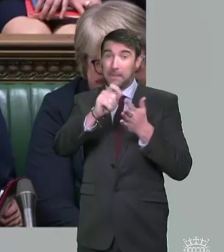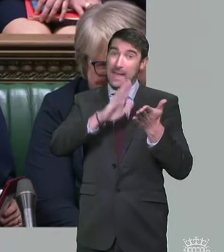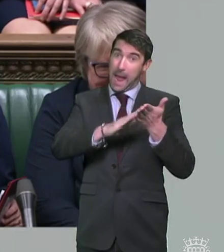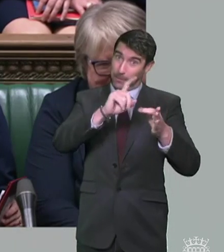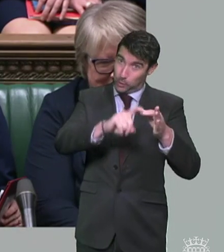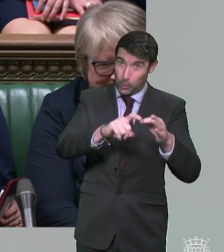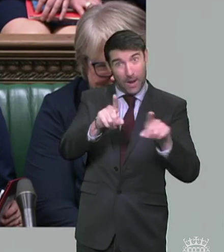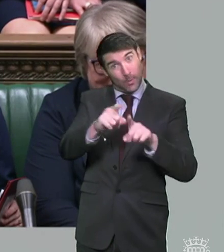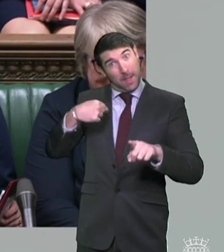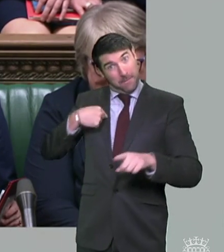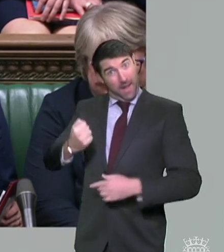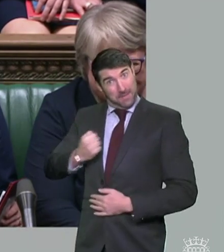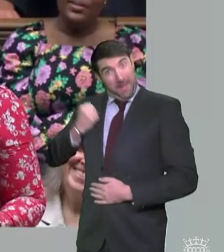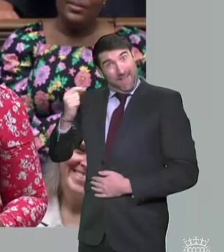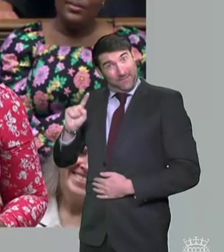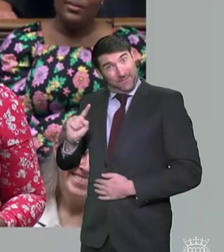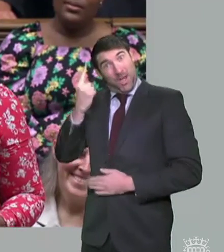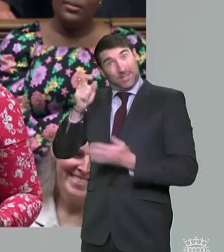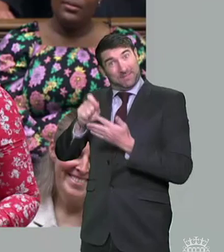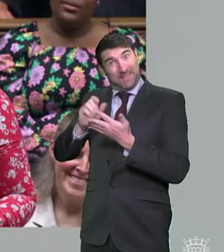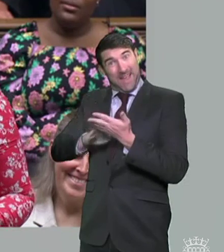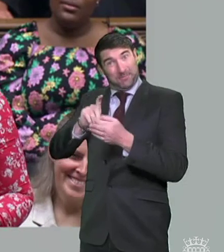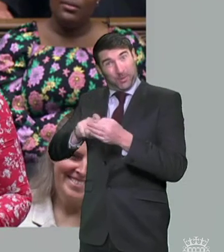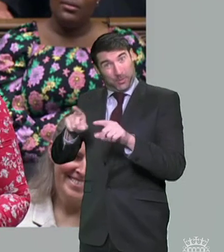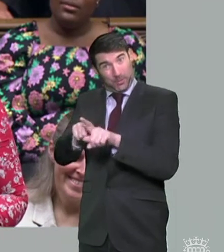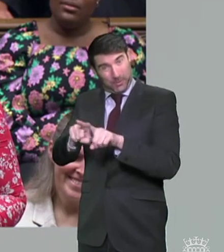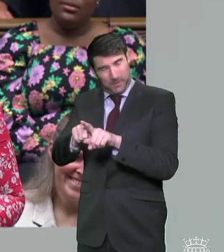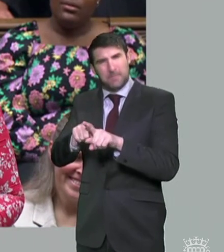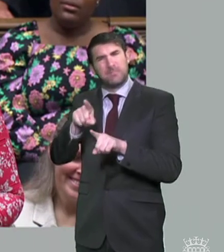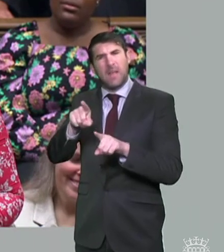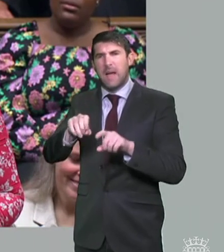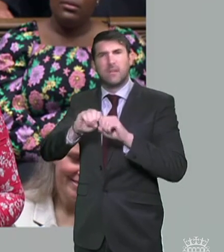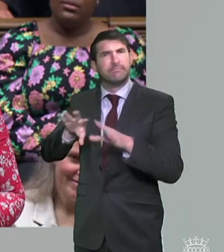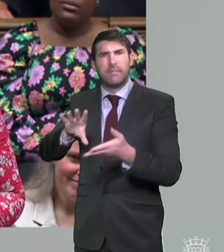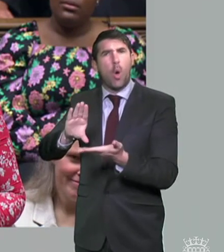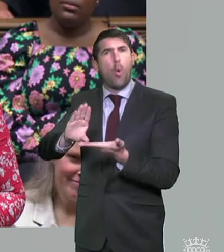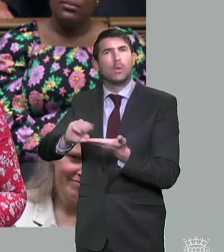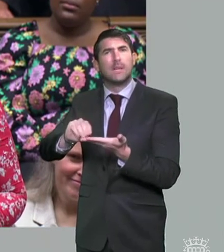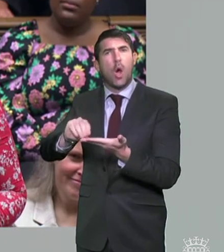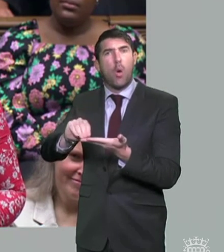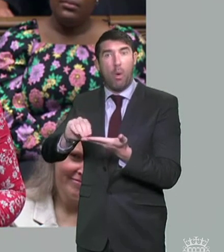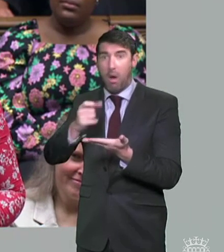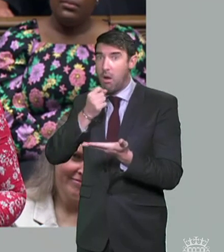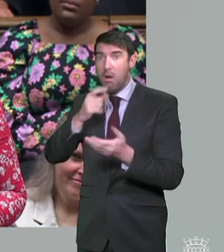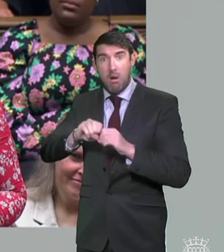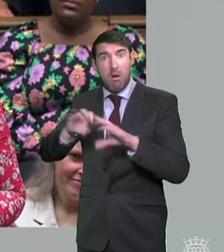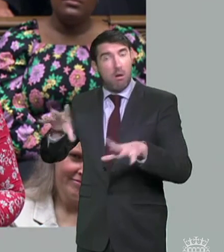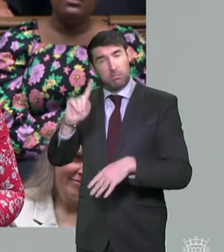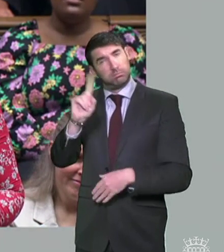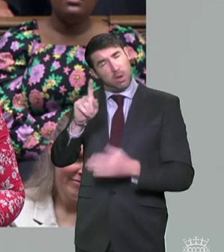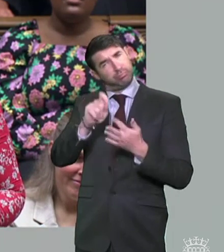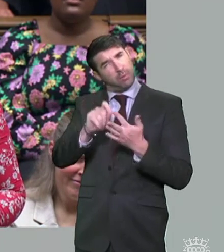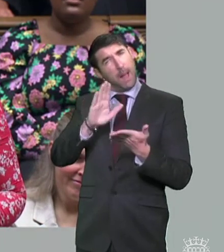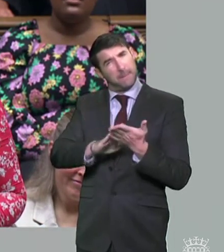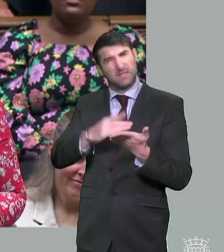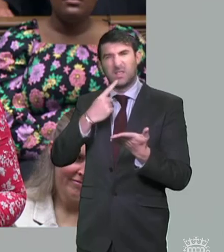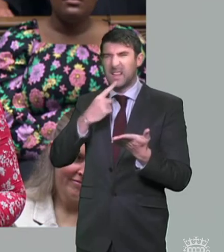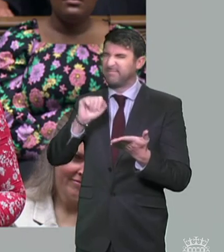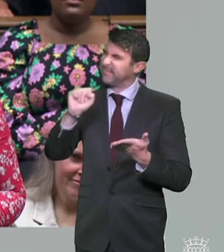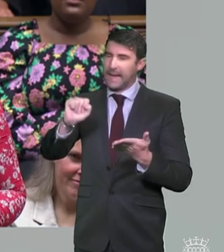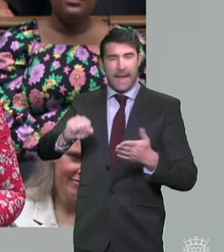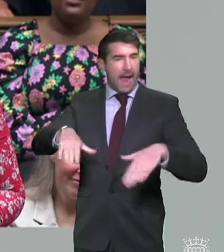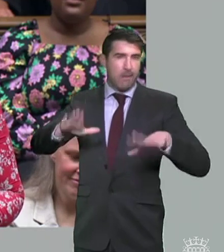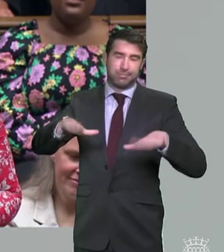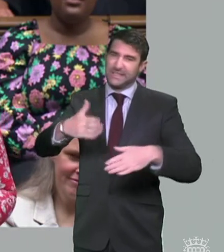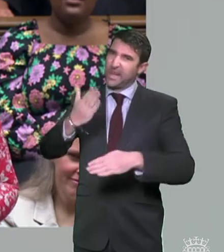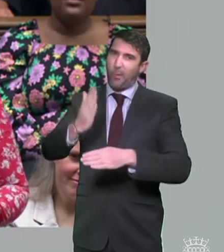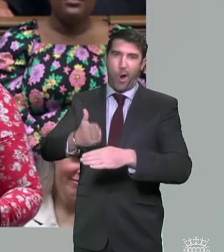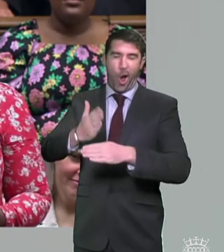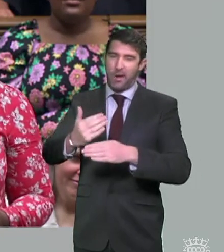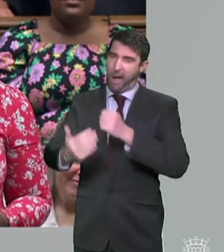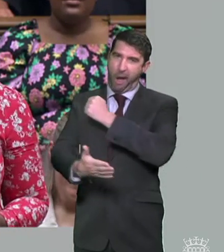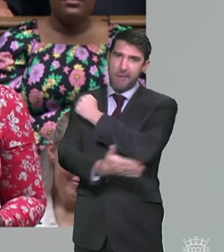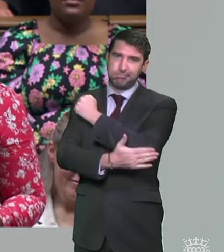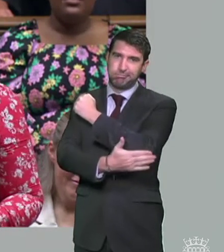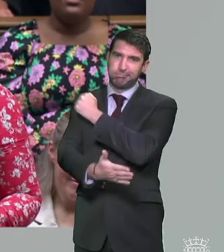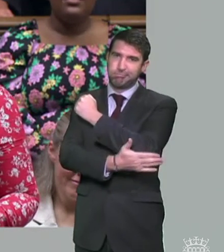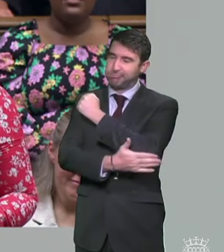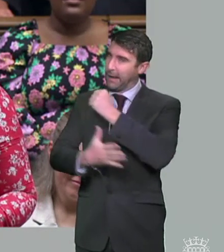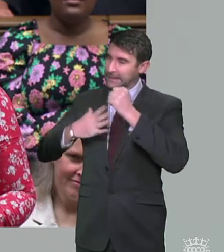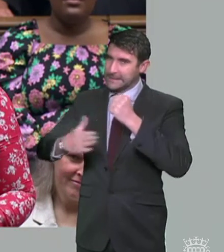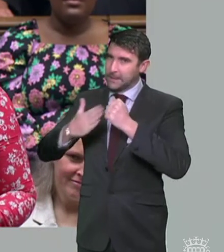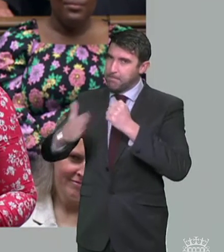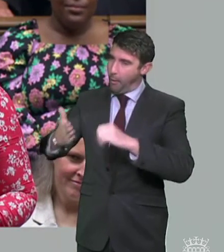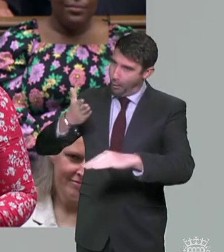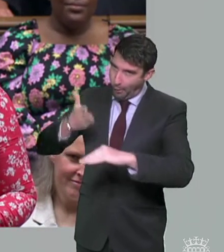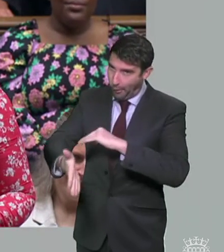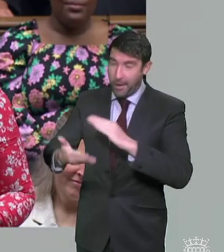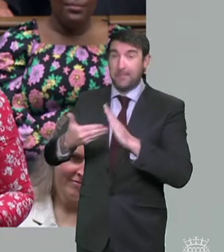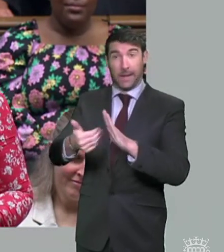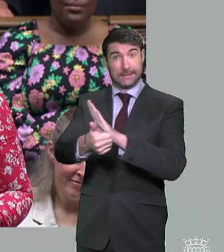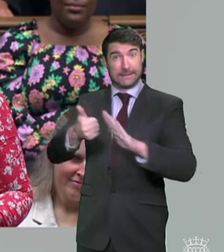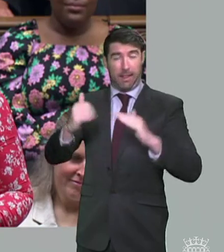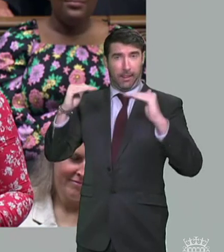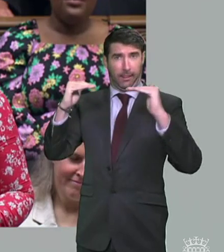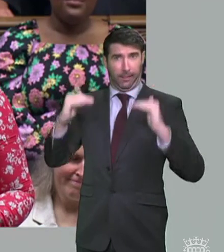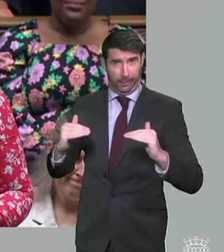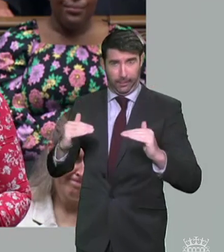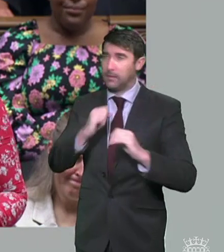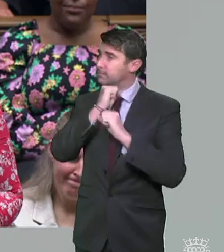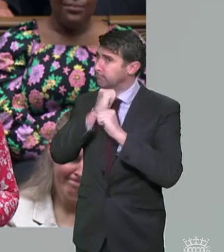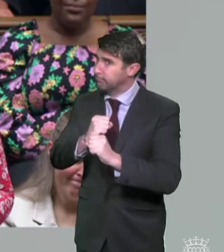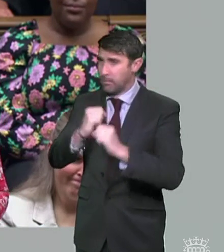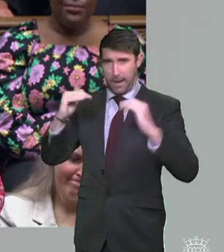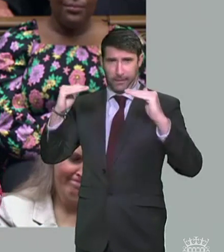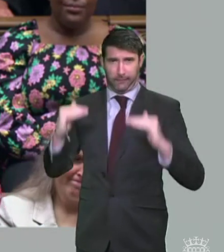In a leaked audiotape, the Prime Minister is heard saying that British workers need to put in “more graft” and that they are lacking in “skill and application”.